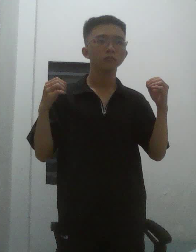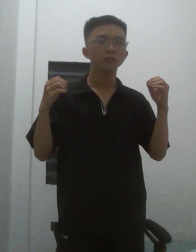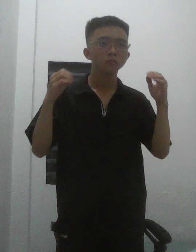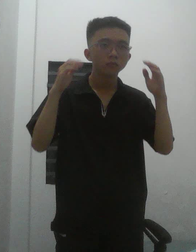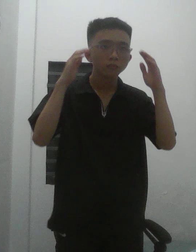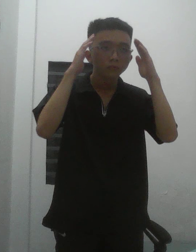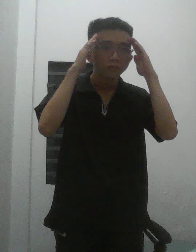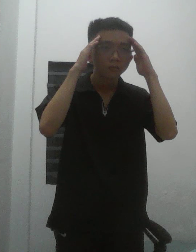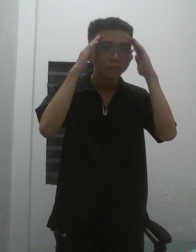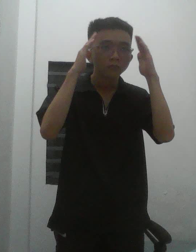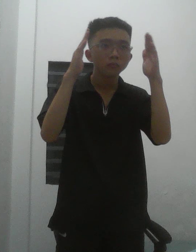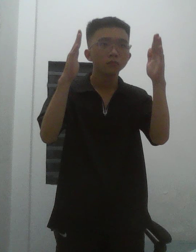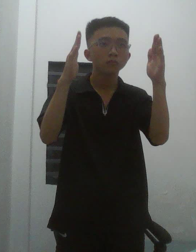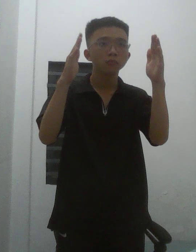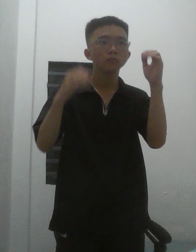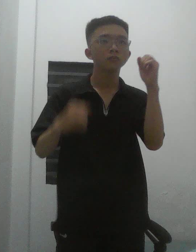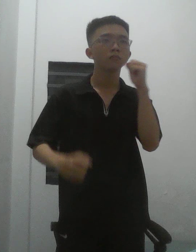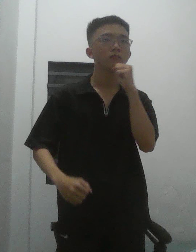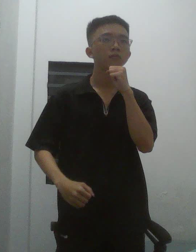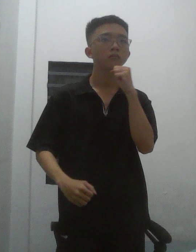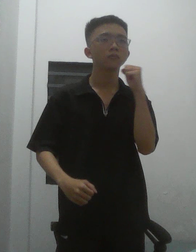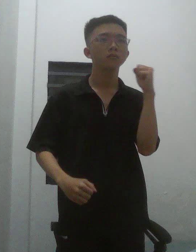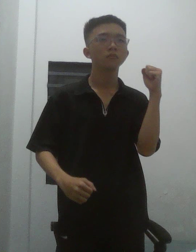khong quan tam